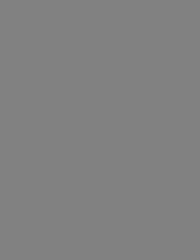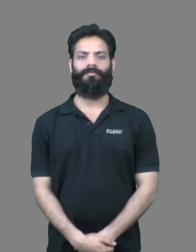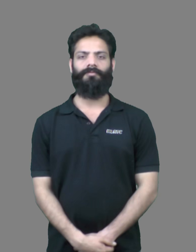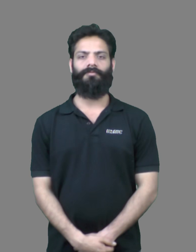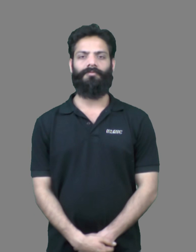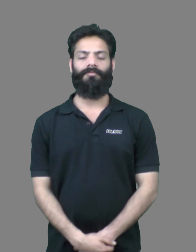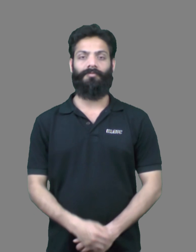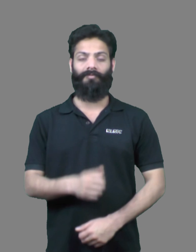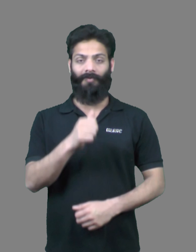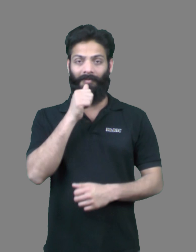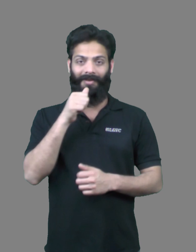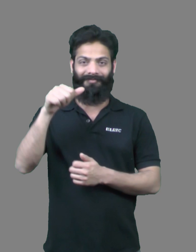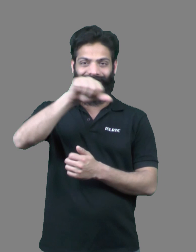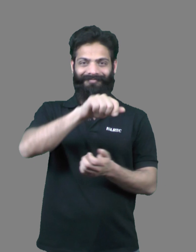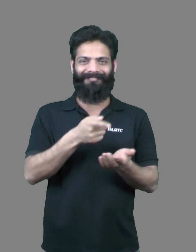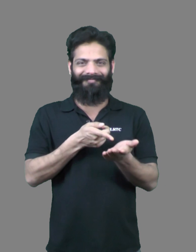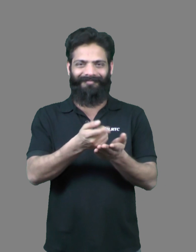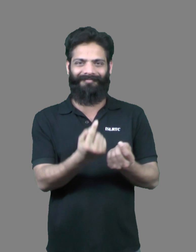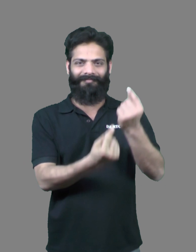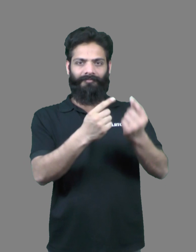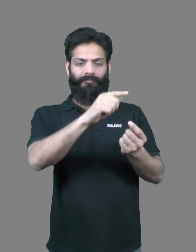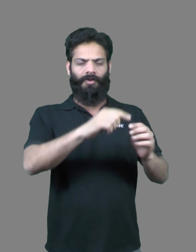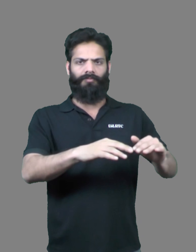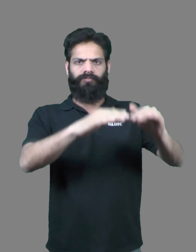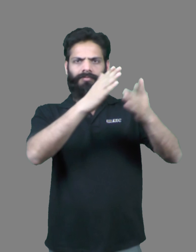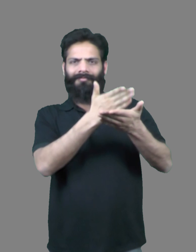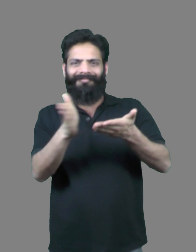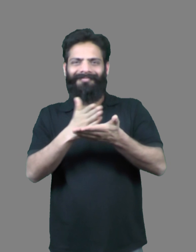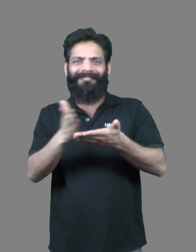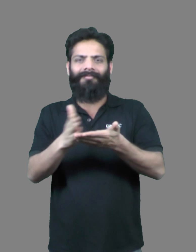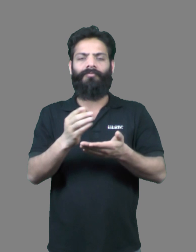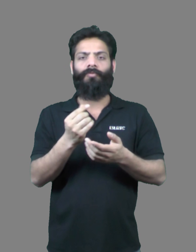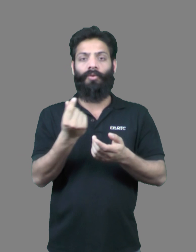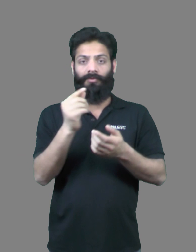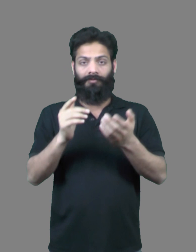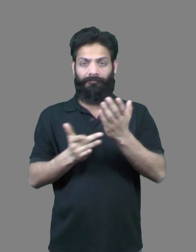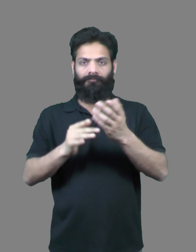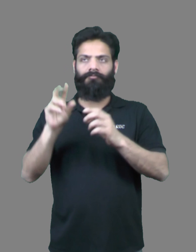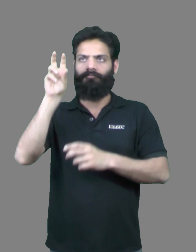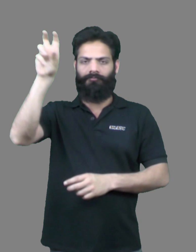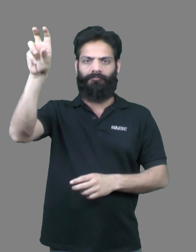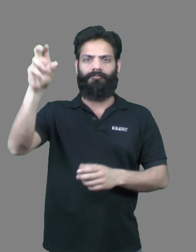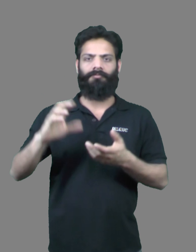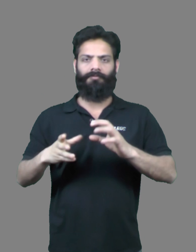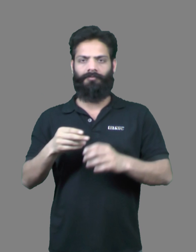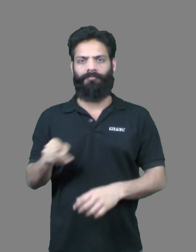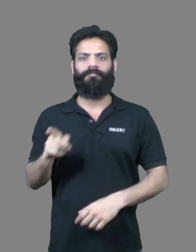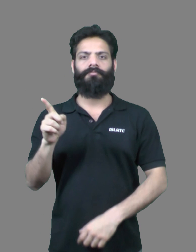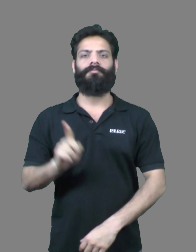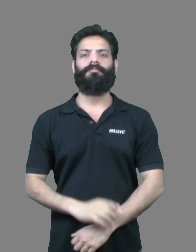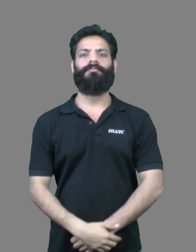Machine (Water Pump)